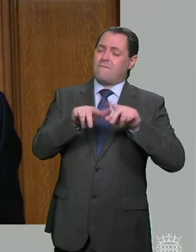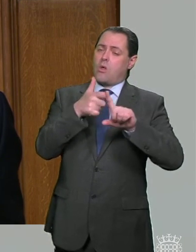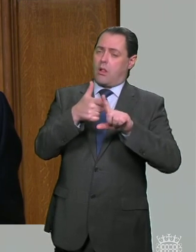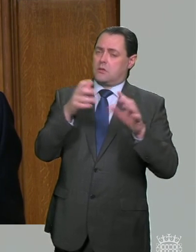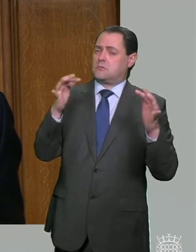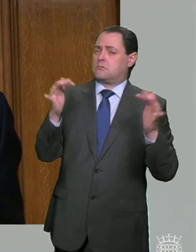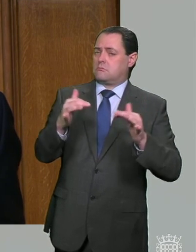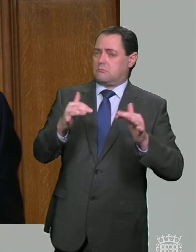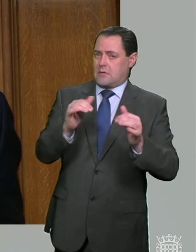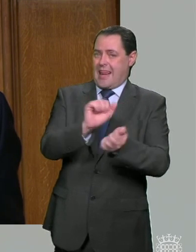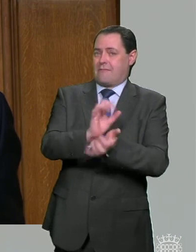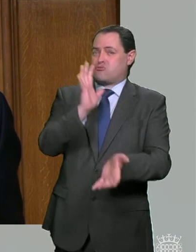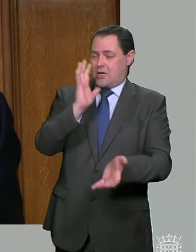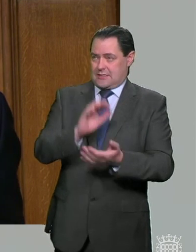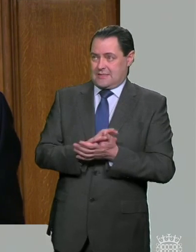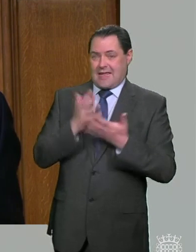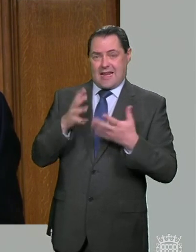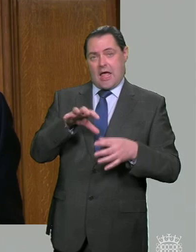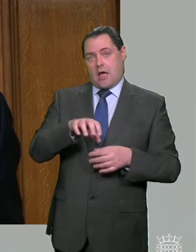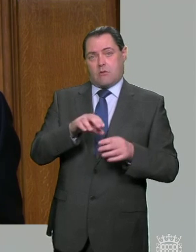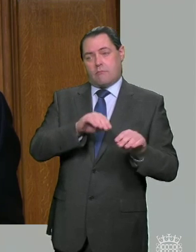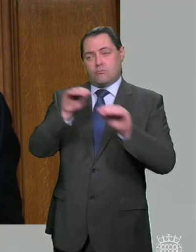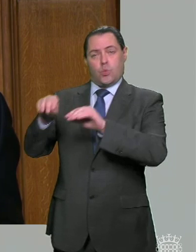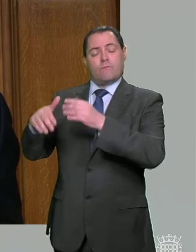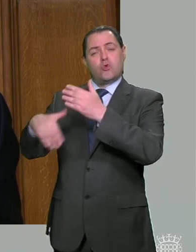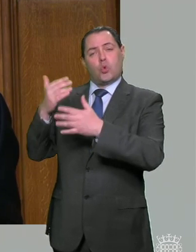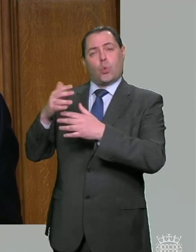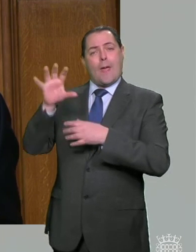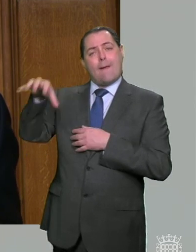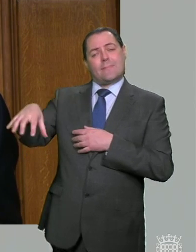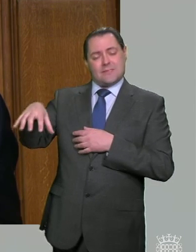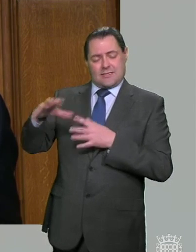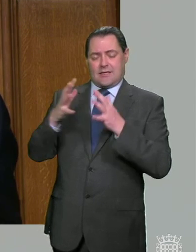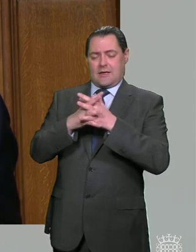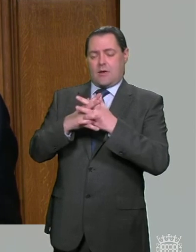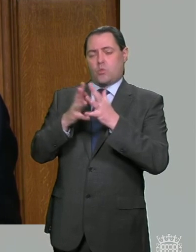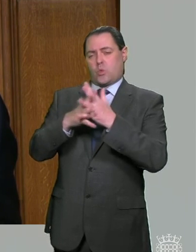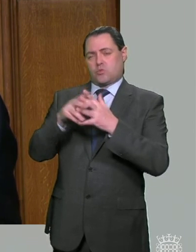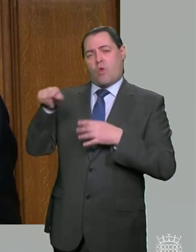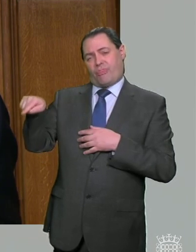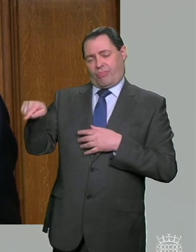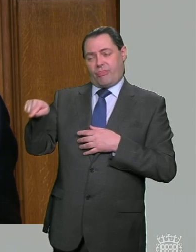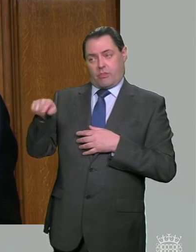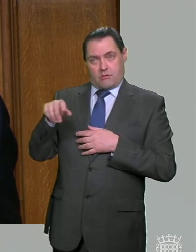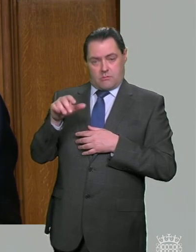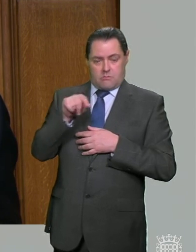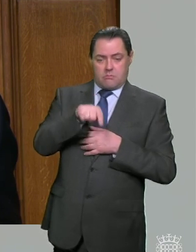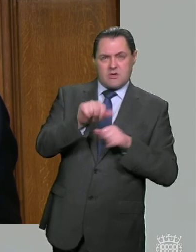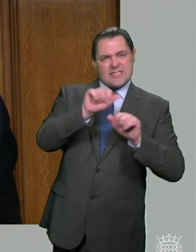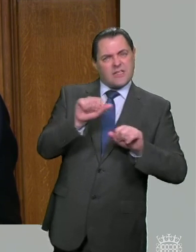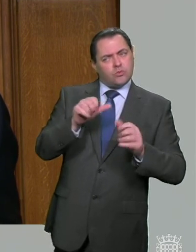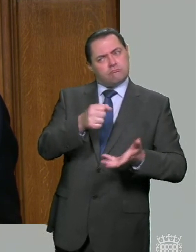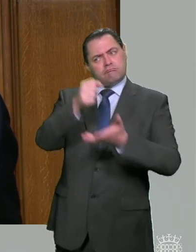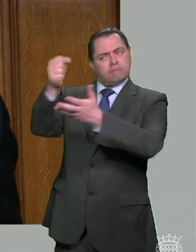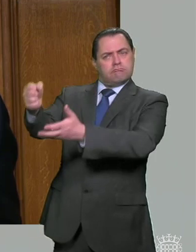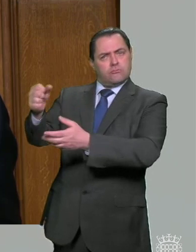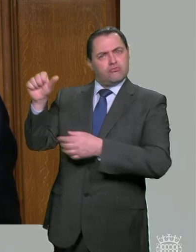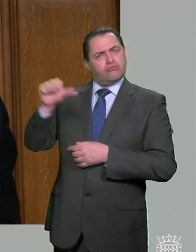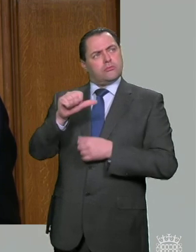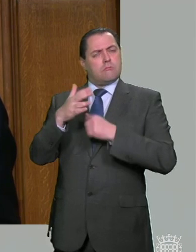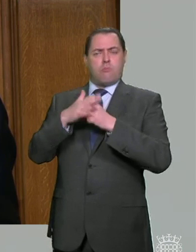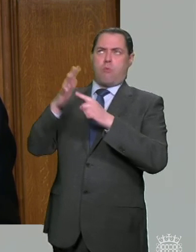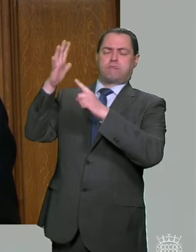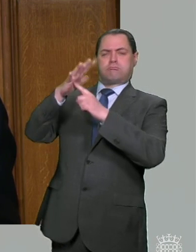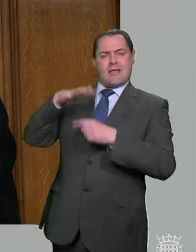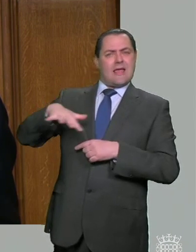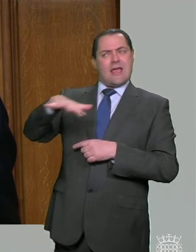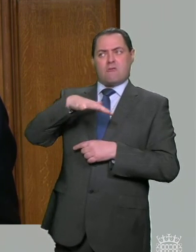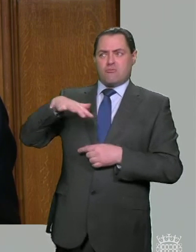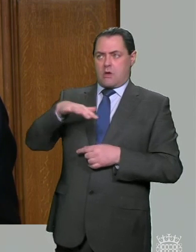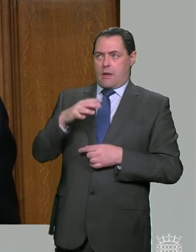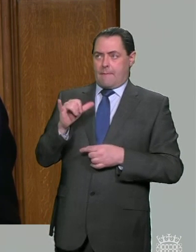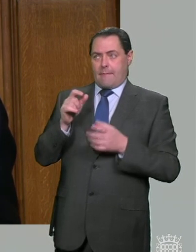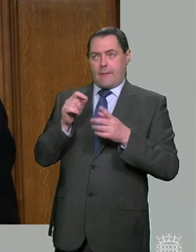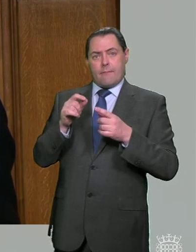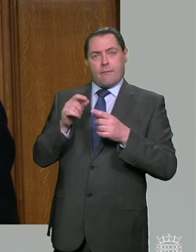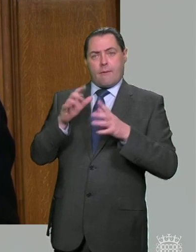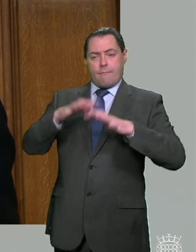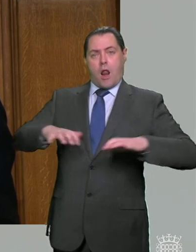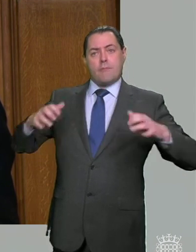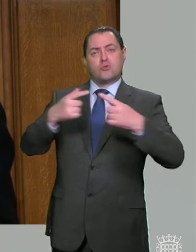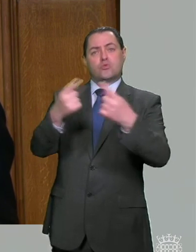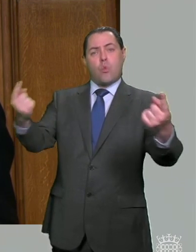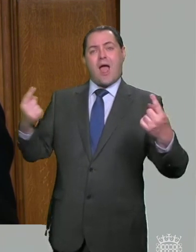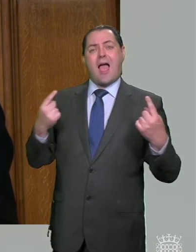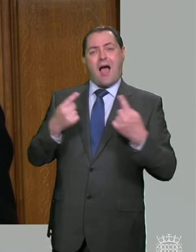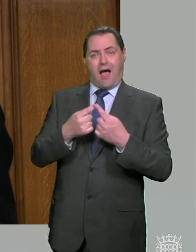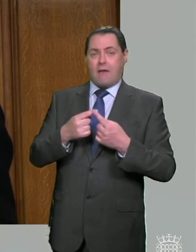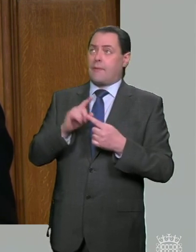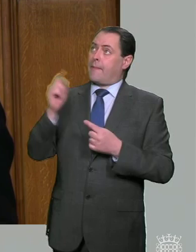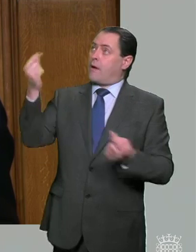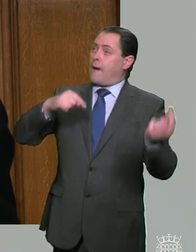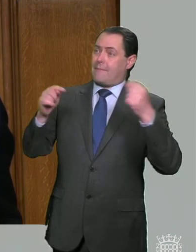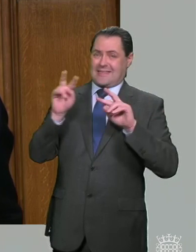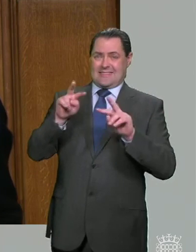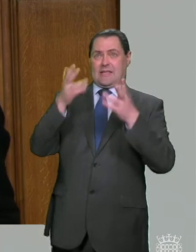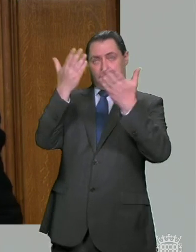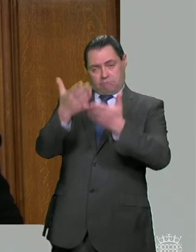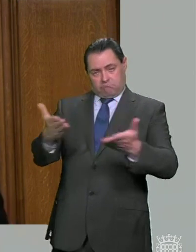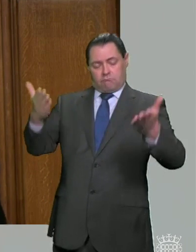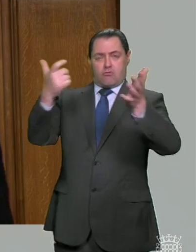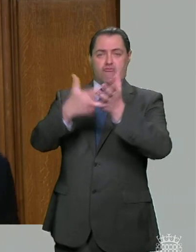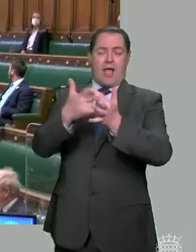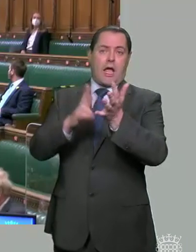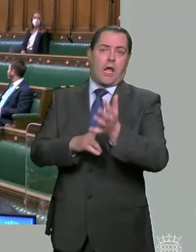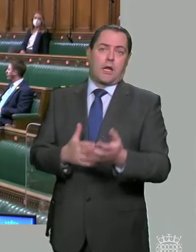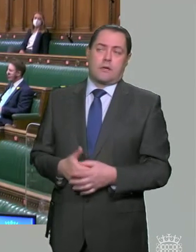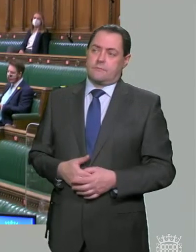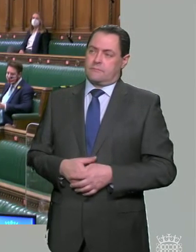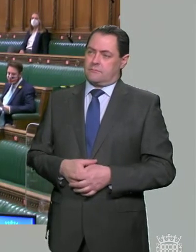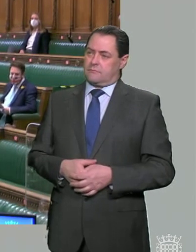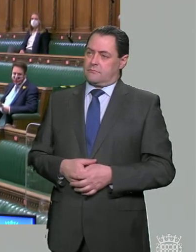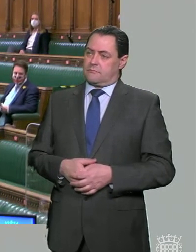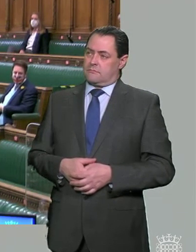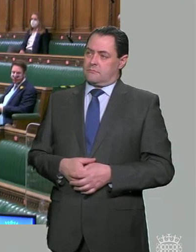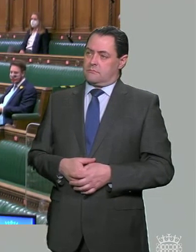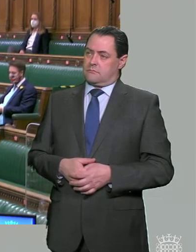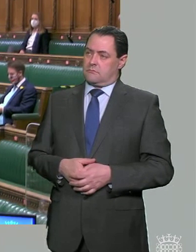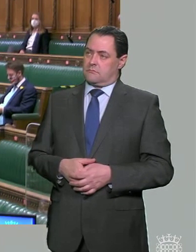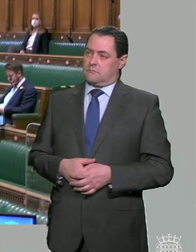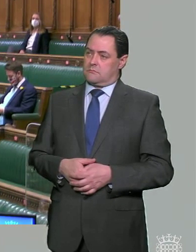Now that our American friends have moved to a new embassy in Wandsworth, does the Prime Minister agree that President Reagan’s statue should be moved to a more prominent location on Parliament Square, so that visitors from home and across the globe can honour this remarkable man?